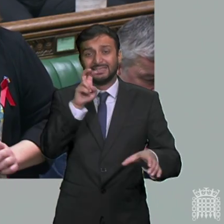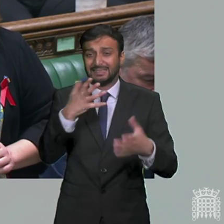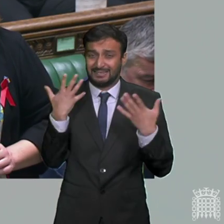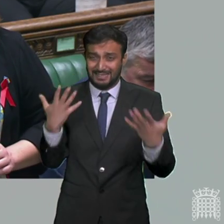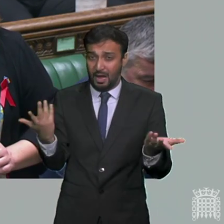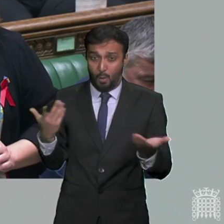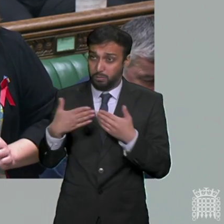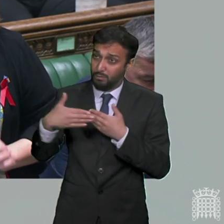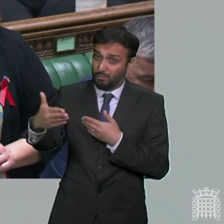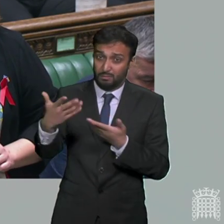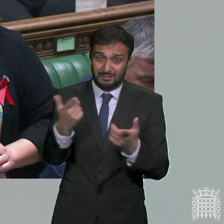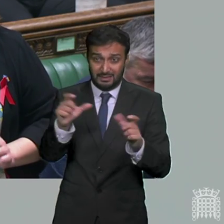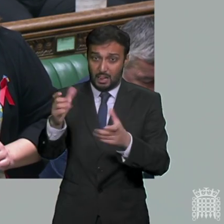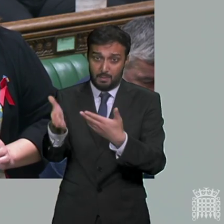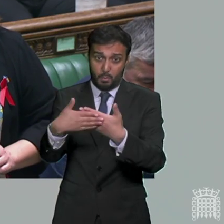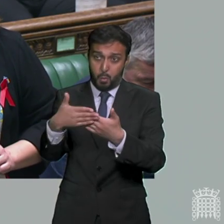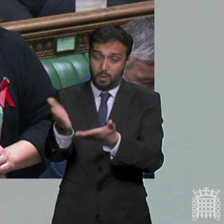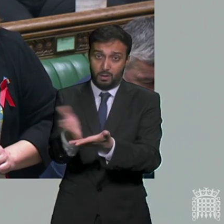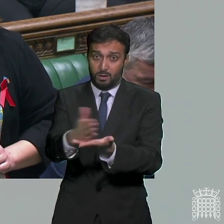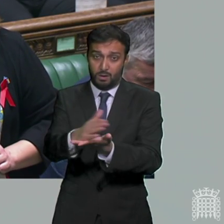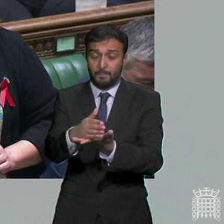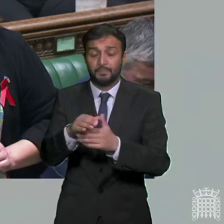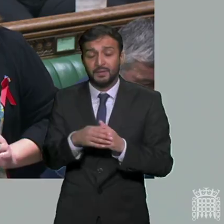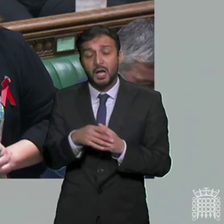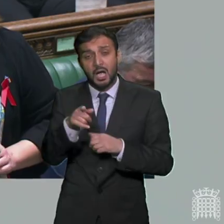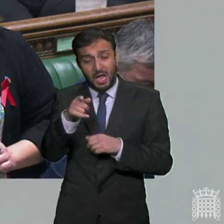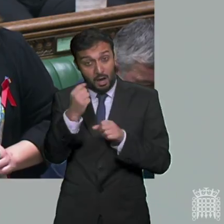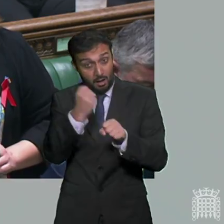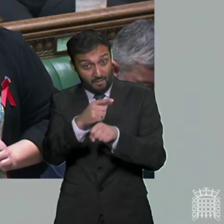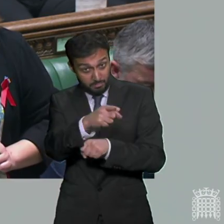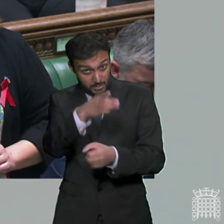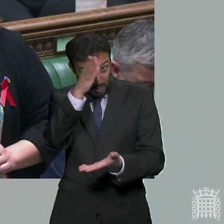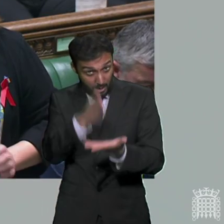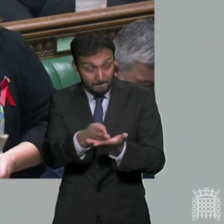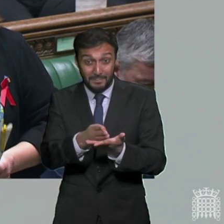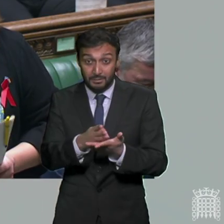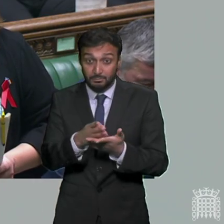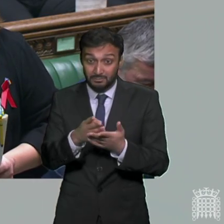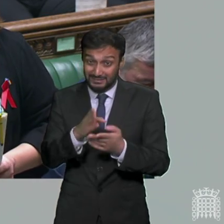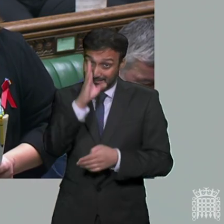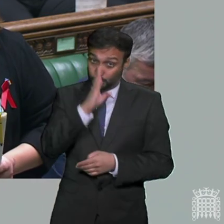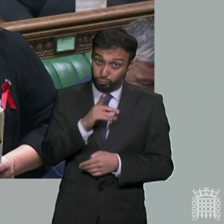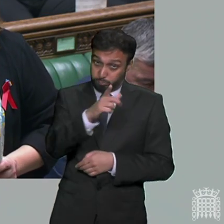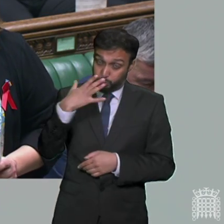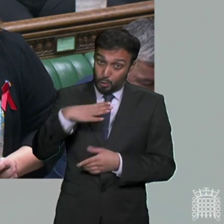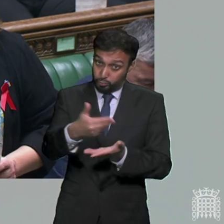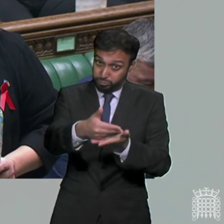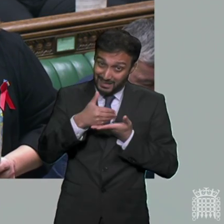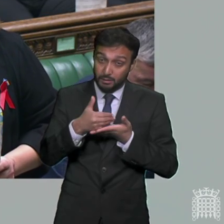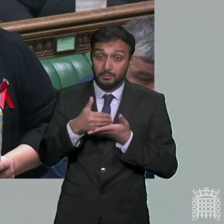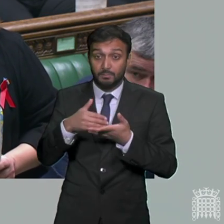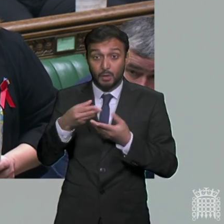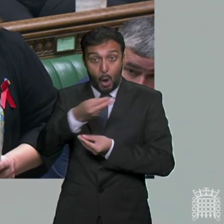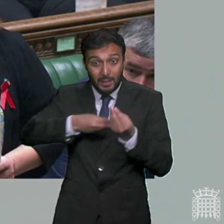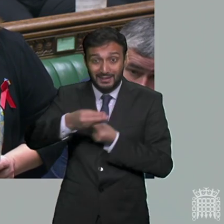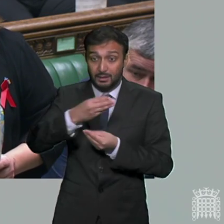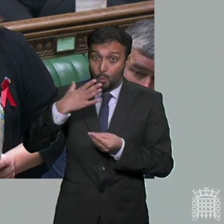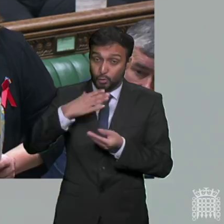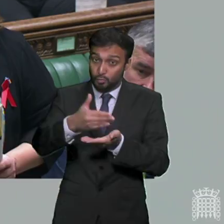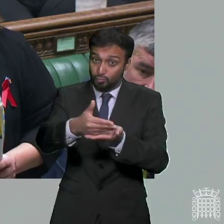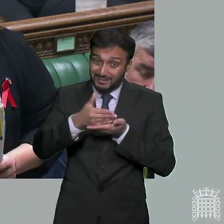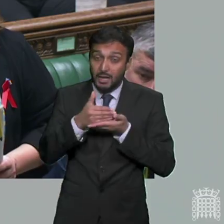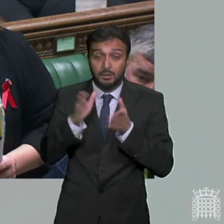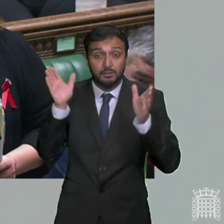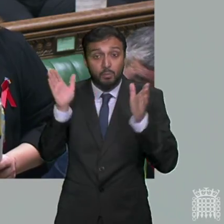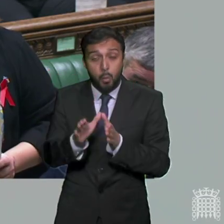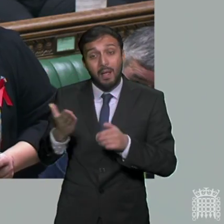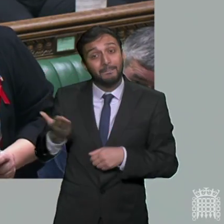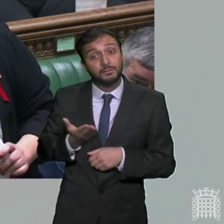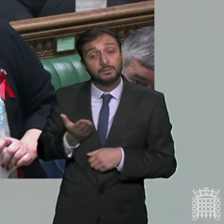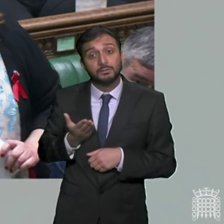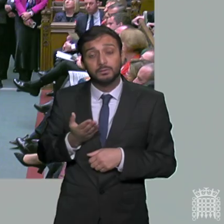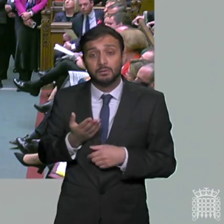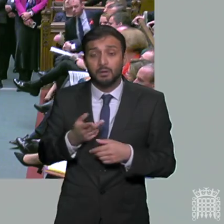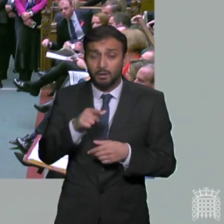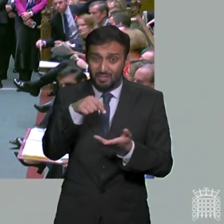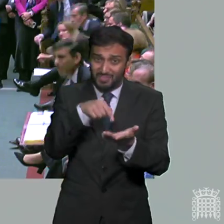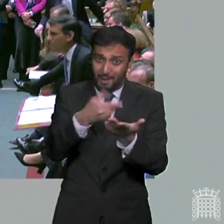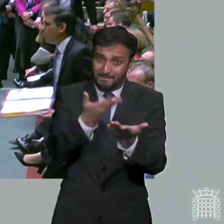If the Prime Minister is serious about protecting the economy and looking after small and medium-sized enterprises, why not do the right thing and scrap this disastrous, ideological Bill now?